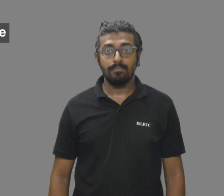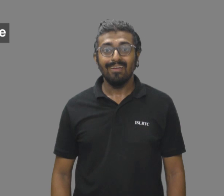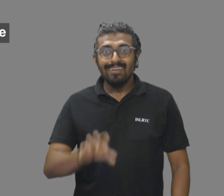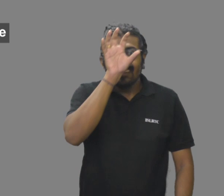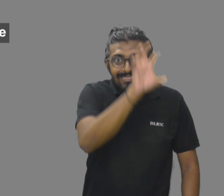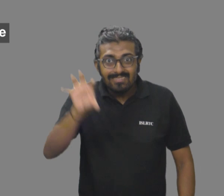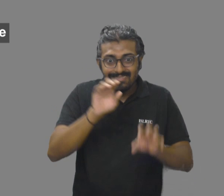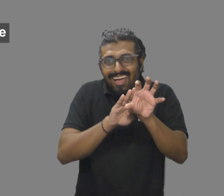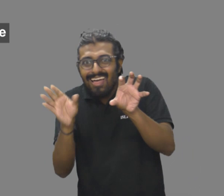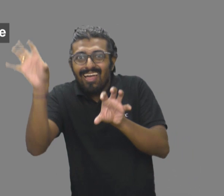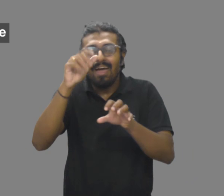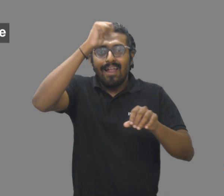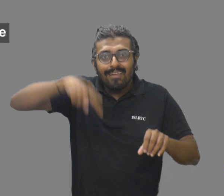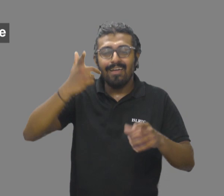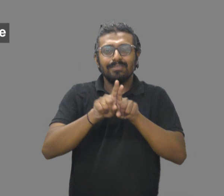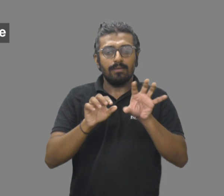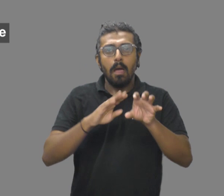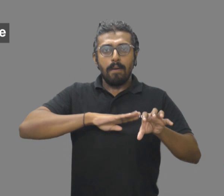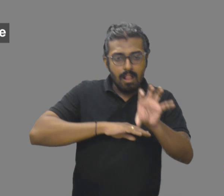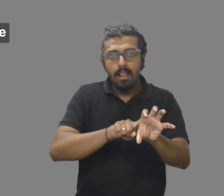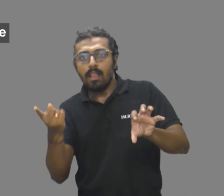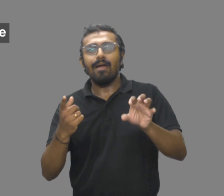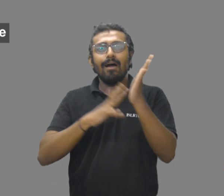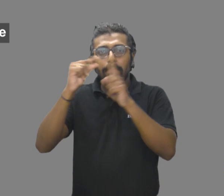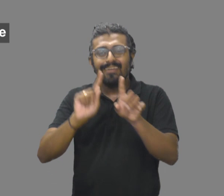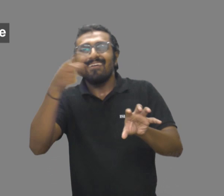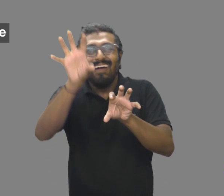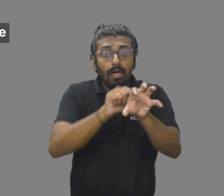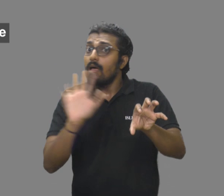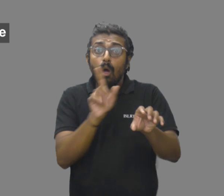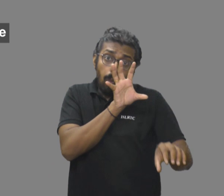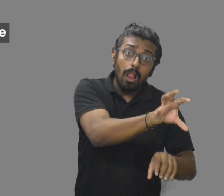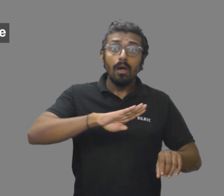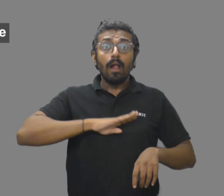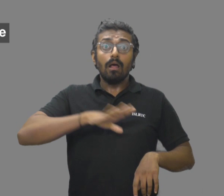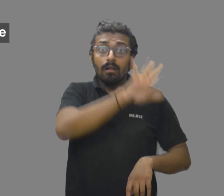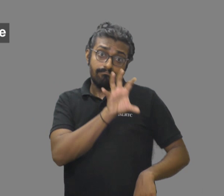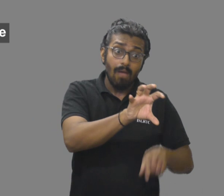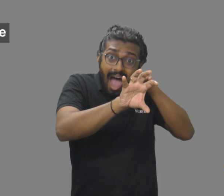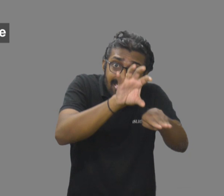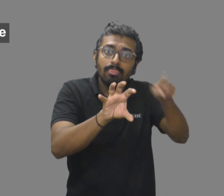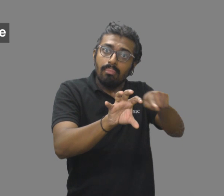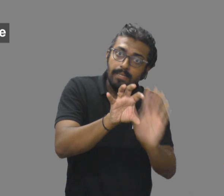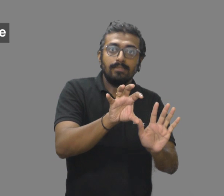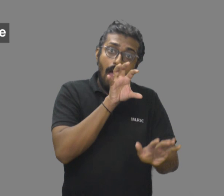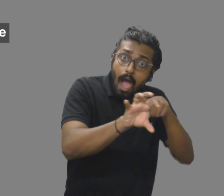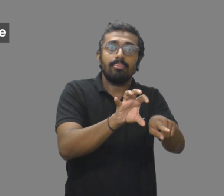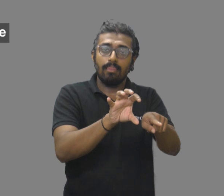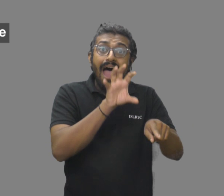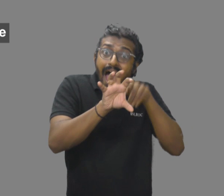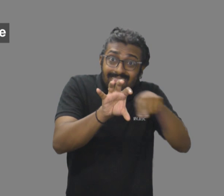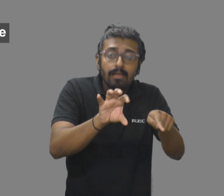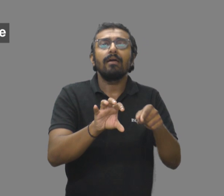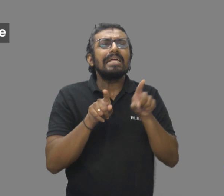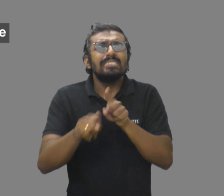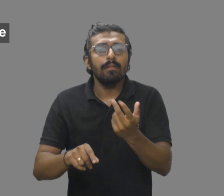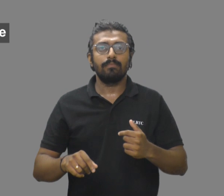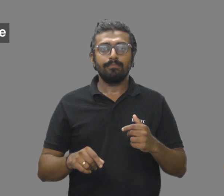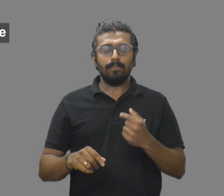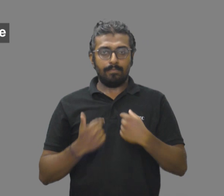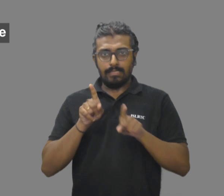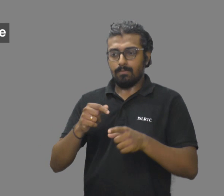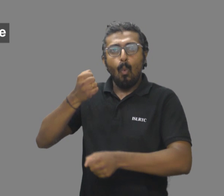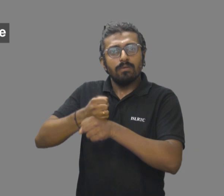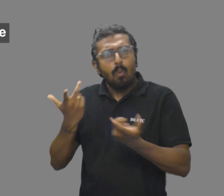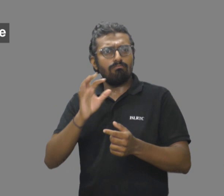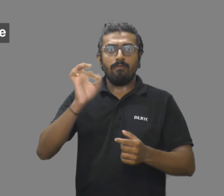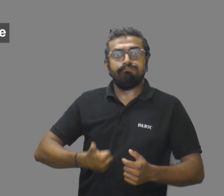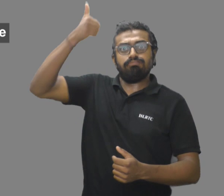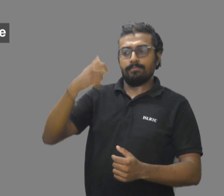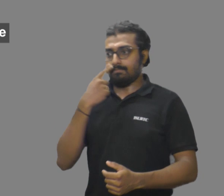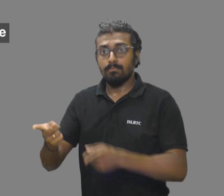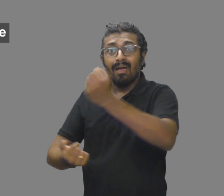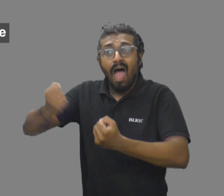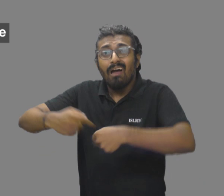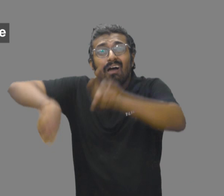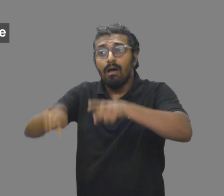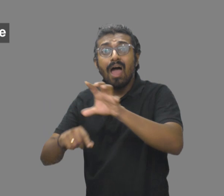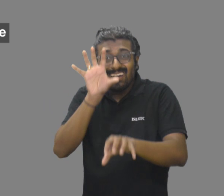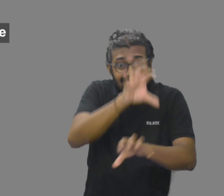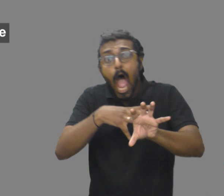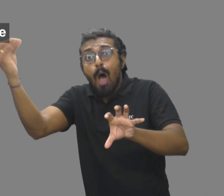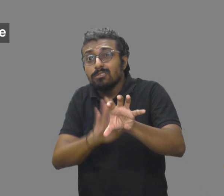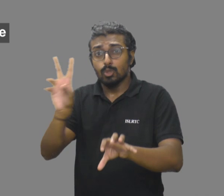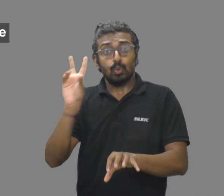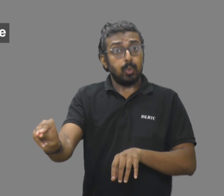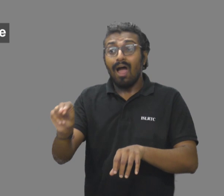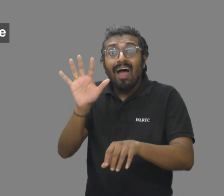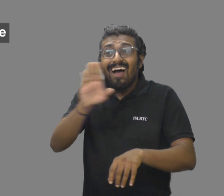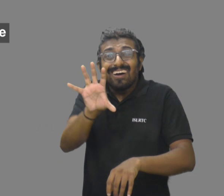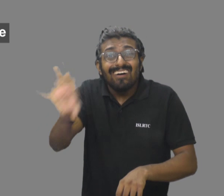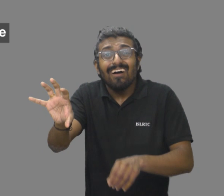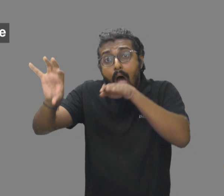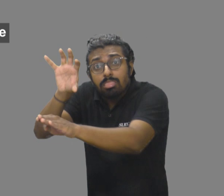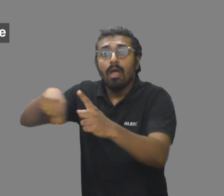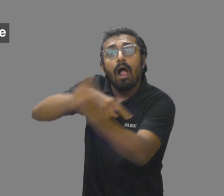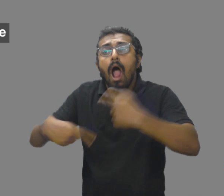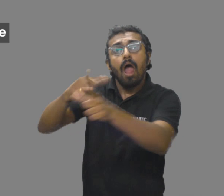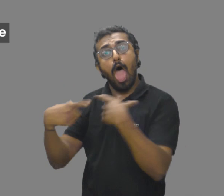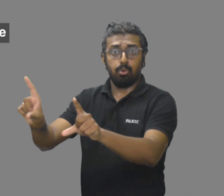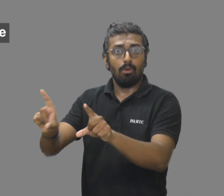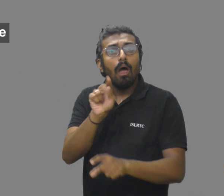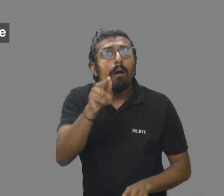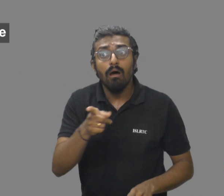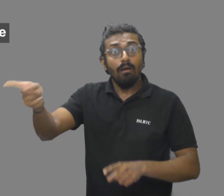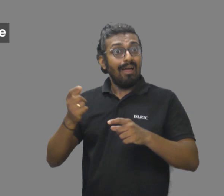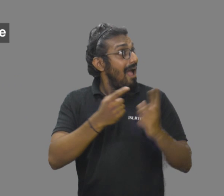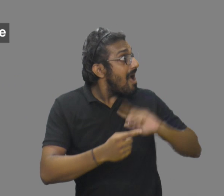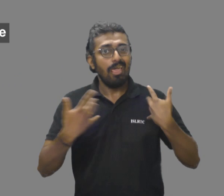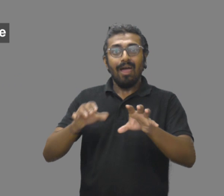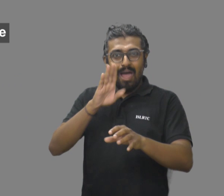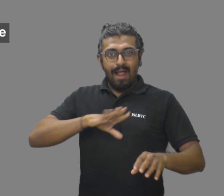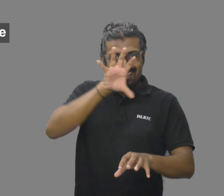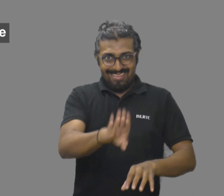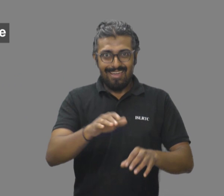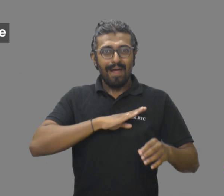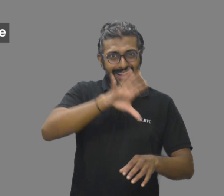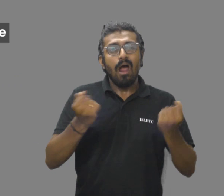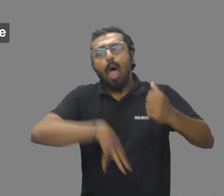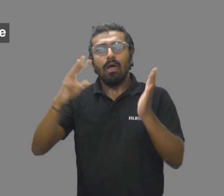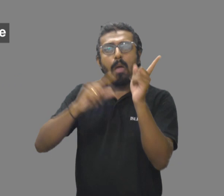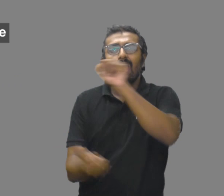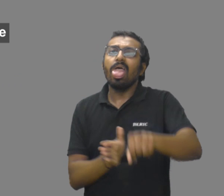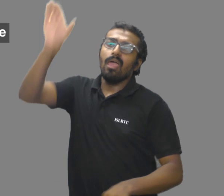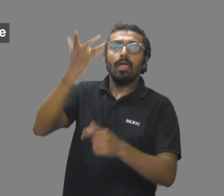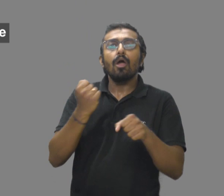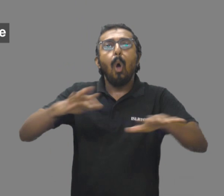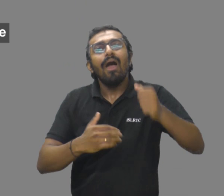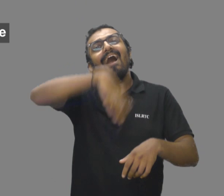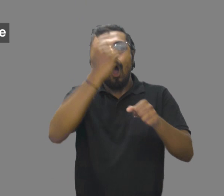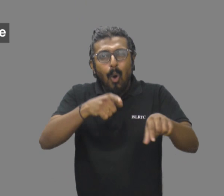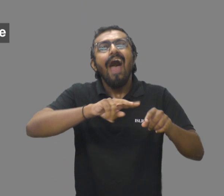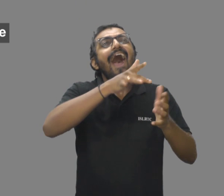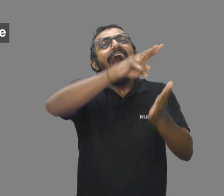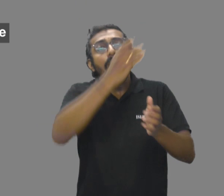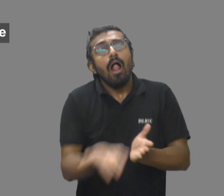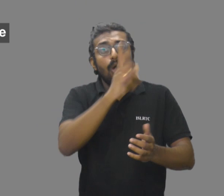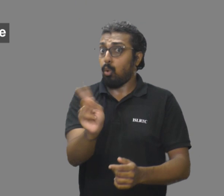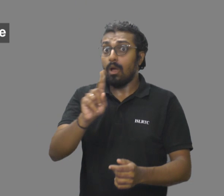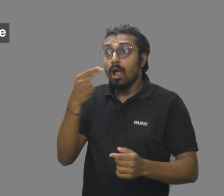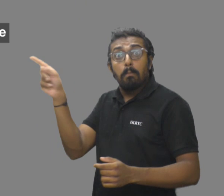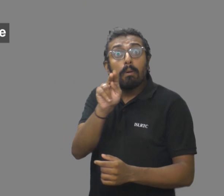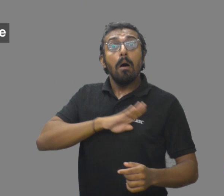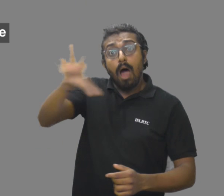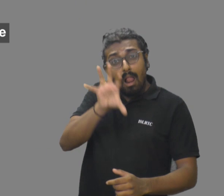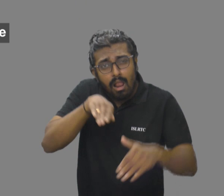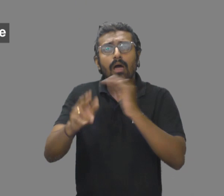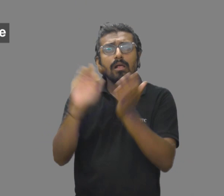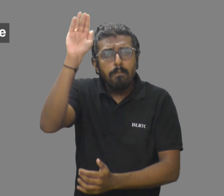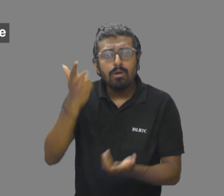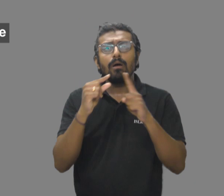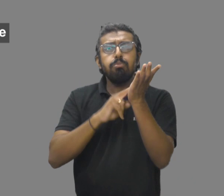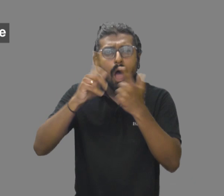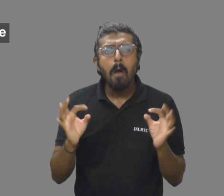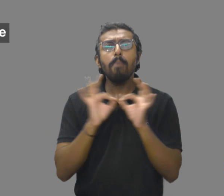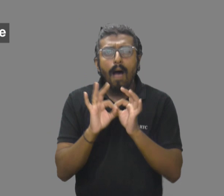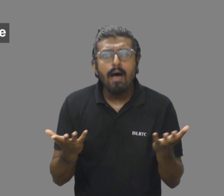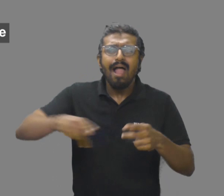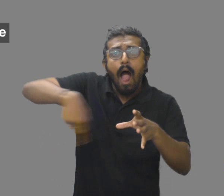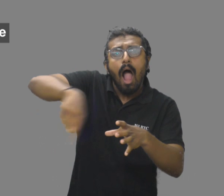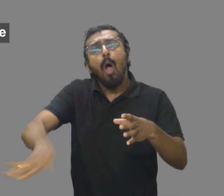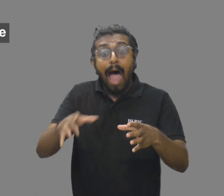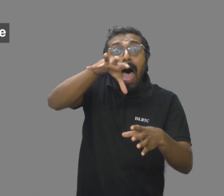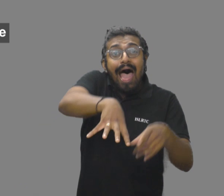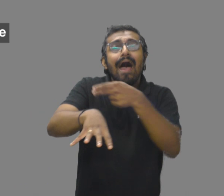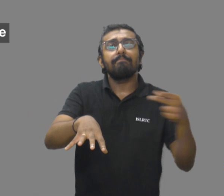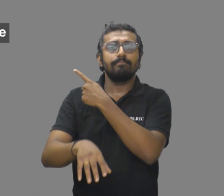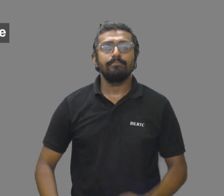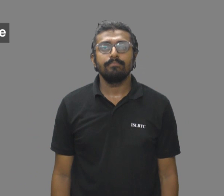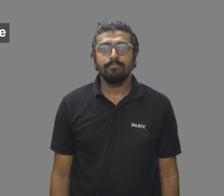Intrastate